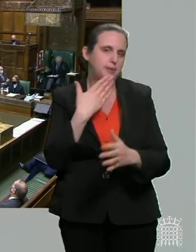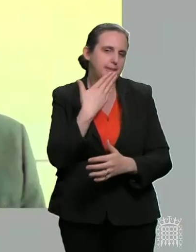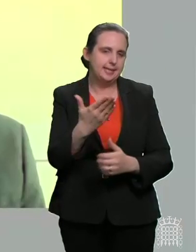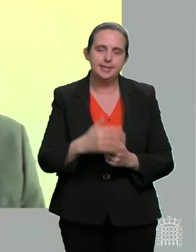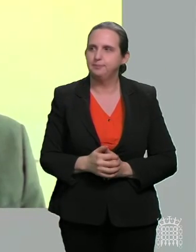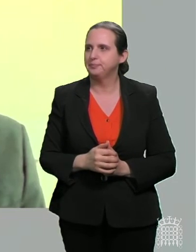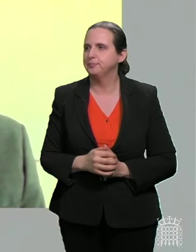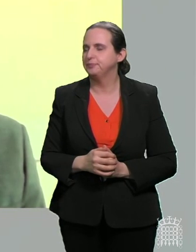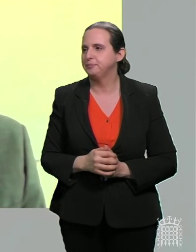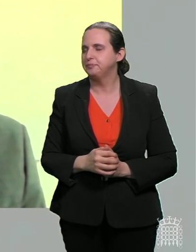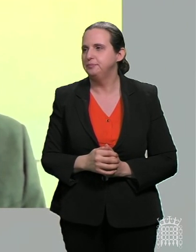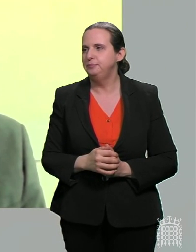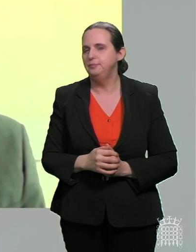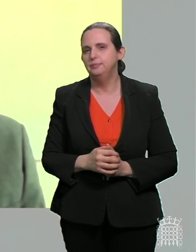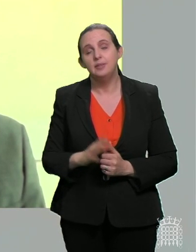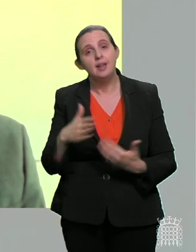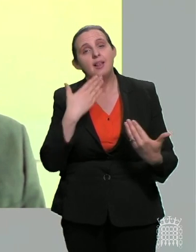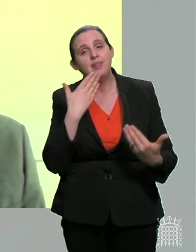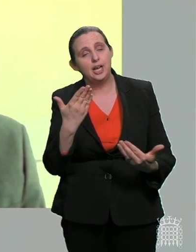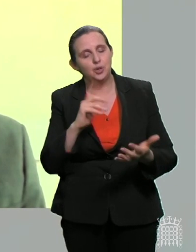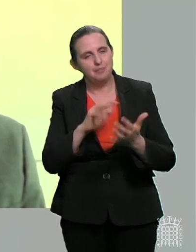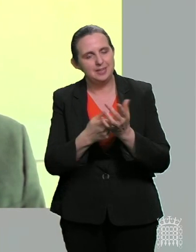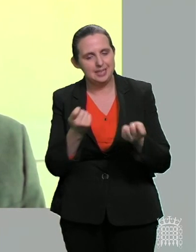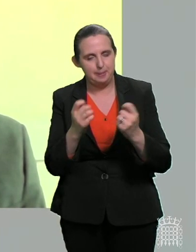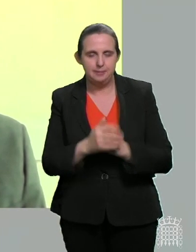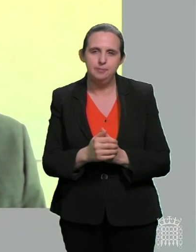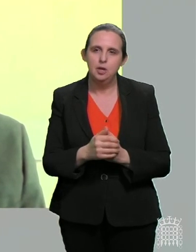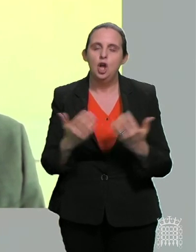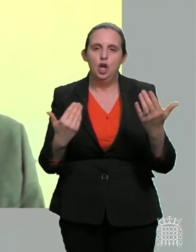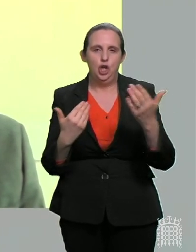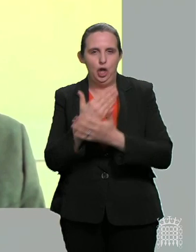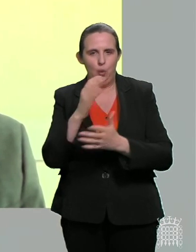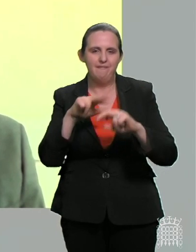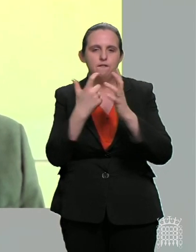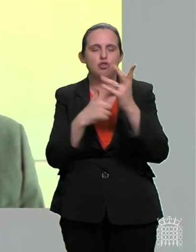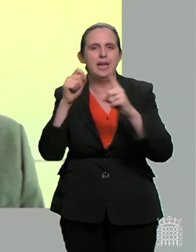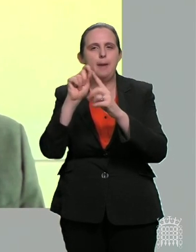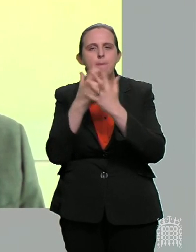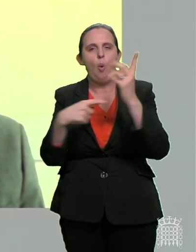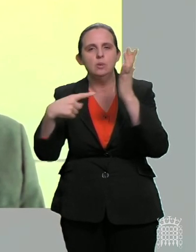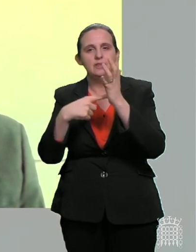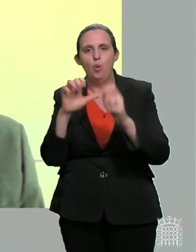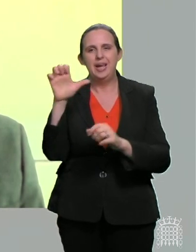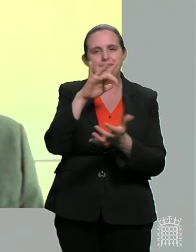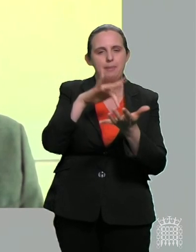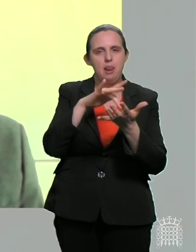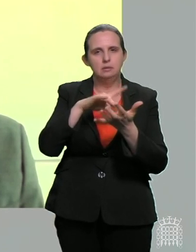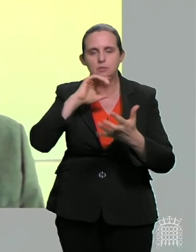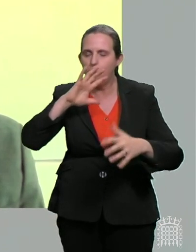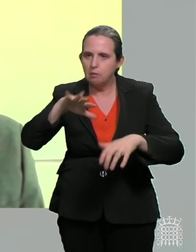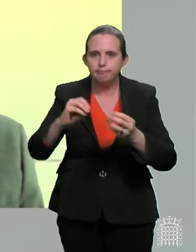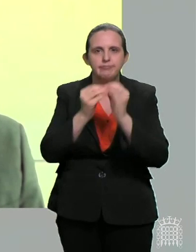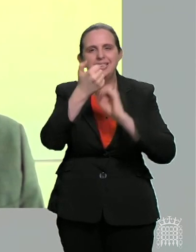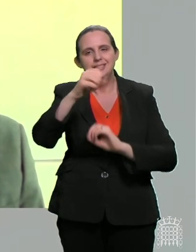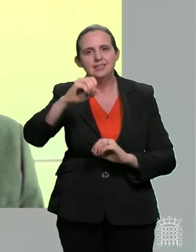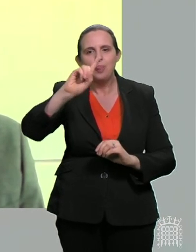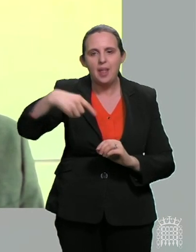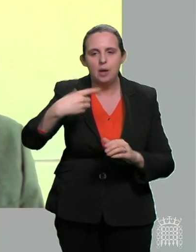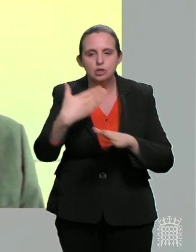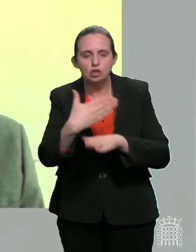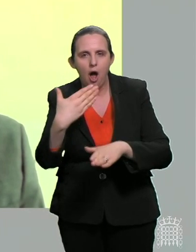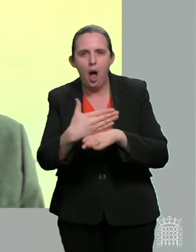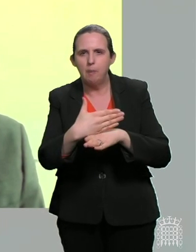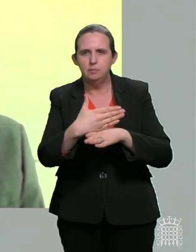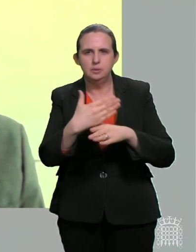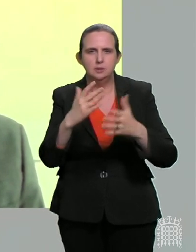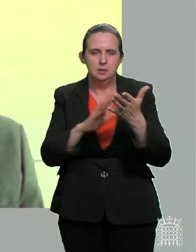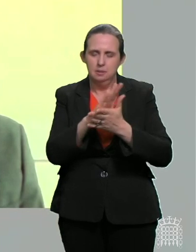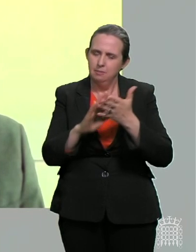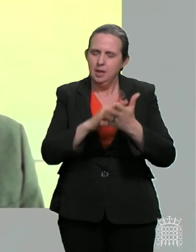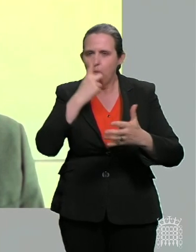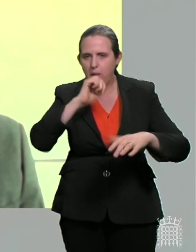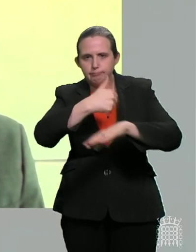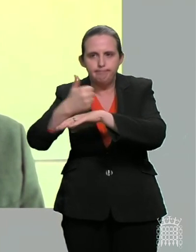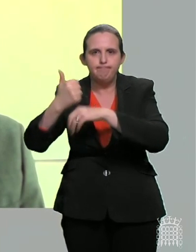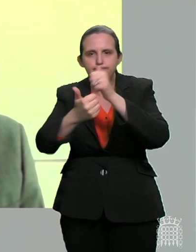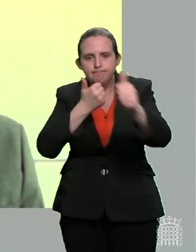A new freeport for the east midlands will create over 60,000 new jobs and provide a massive boost for employers such as Caunton Engineering and Abacus in Ashfield.